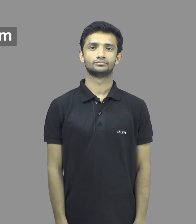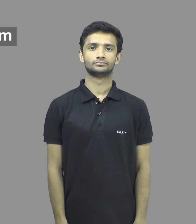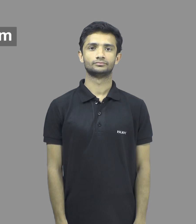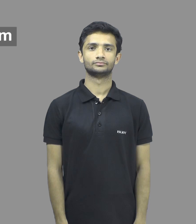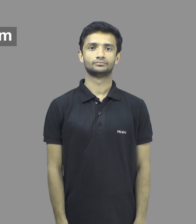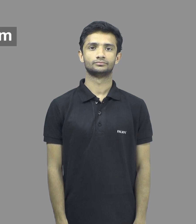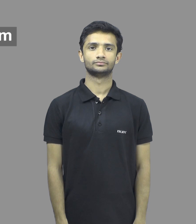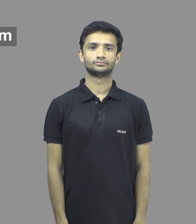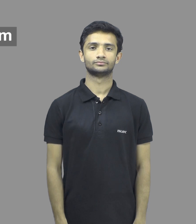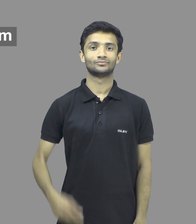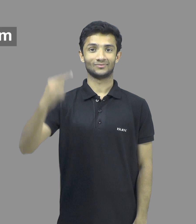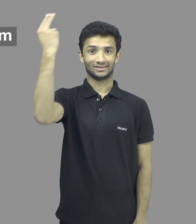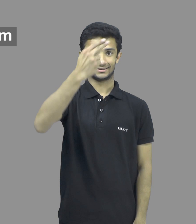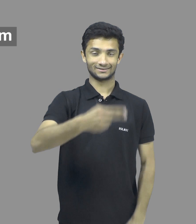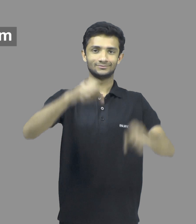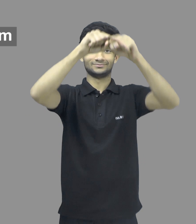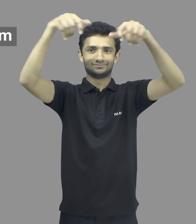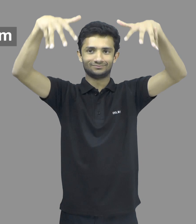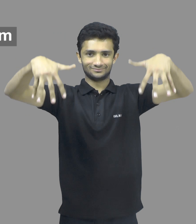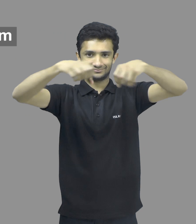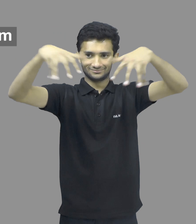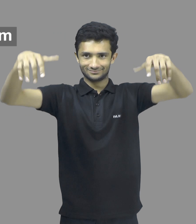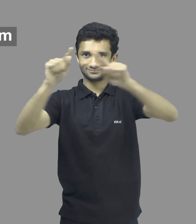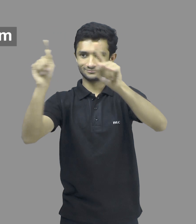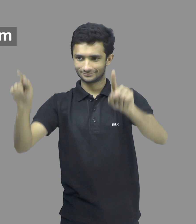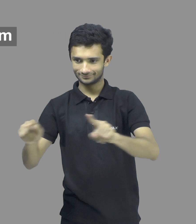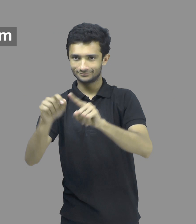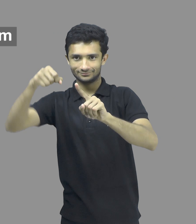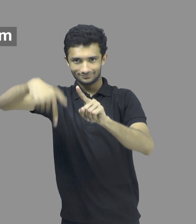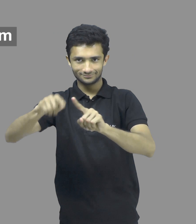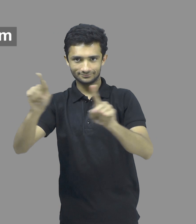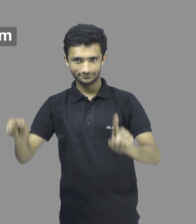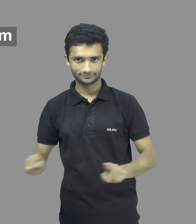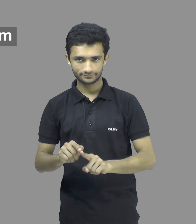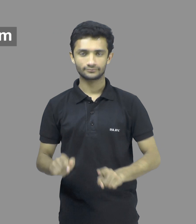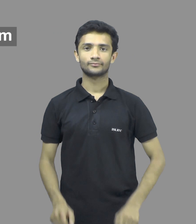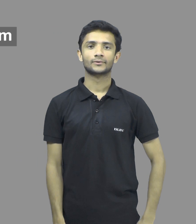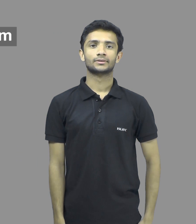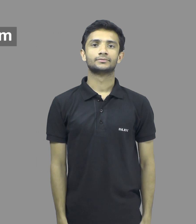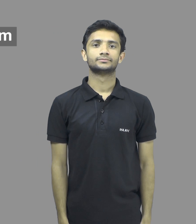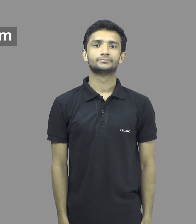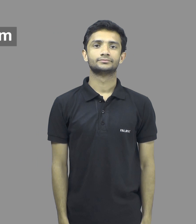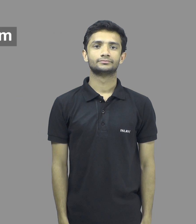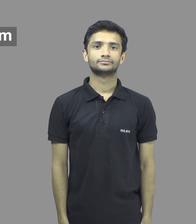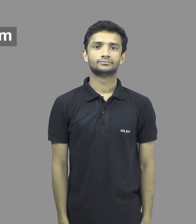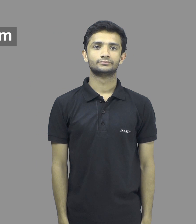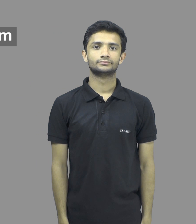Diagram Flowchart